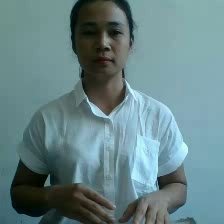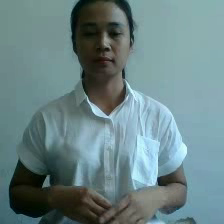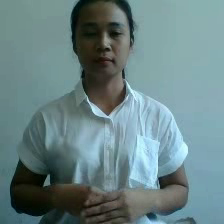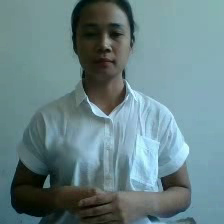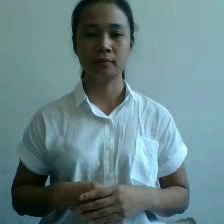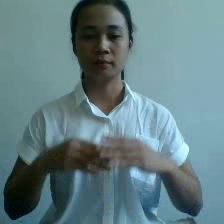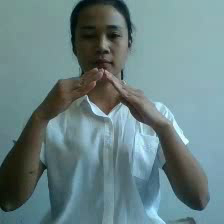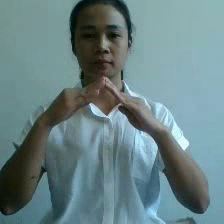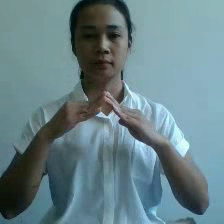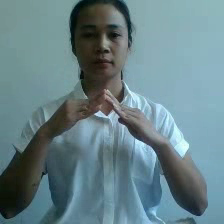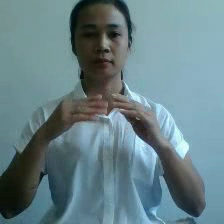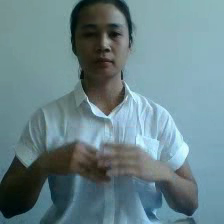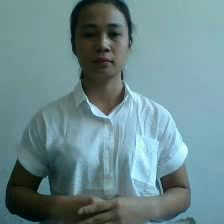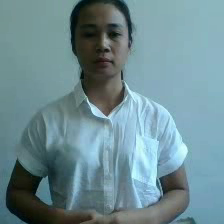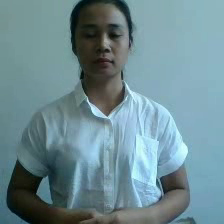Nhà